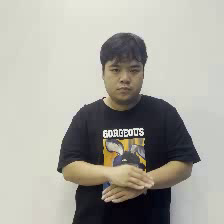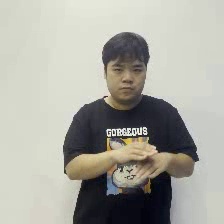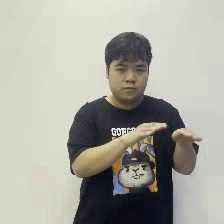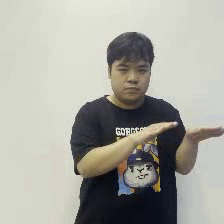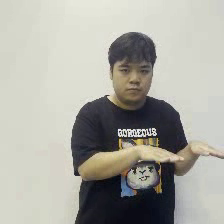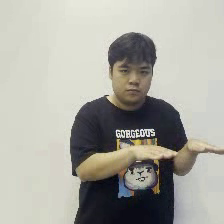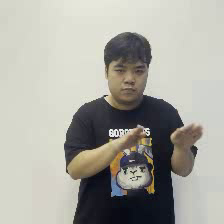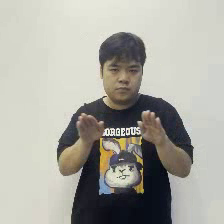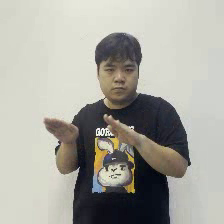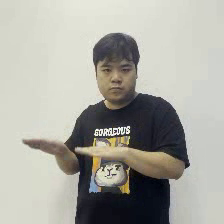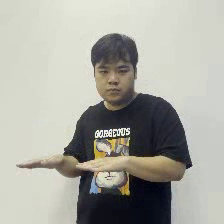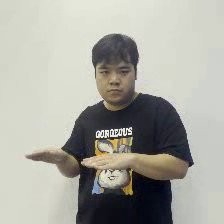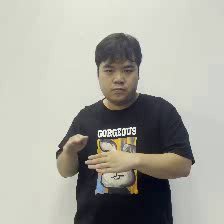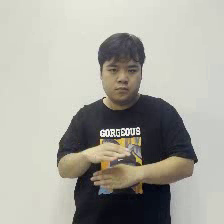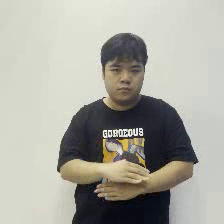Chậm lại